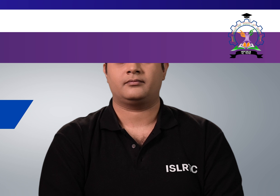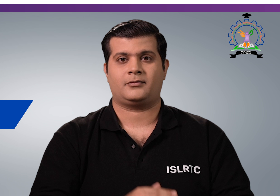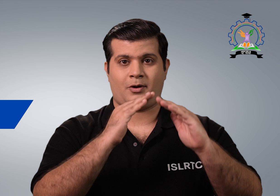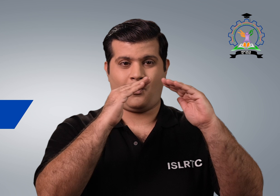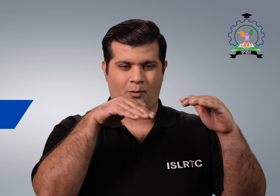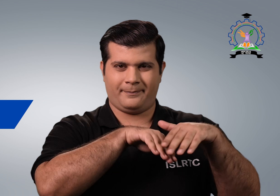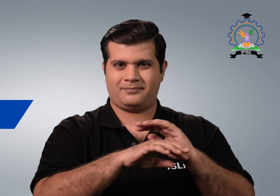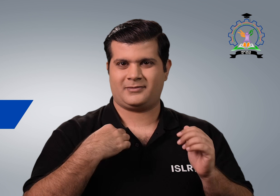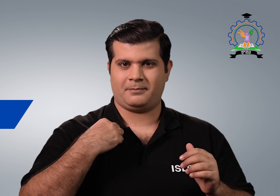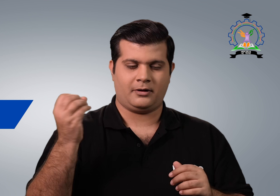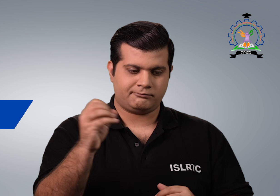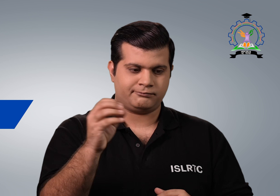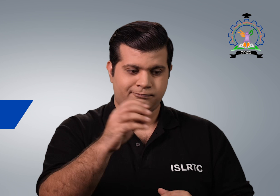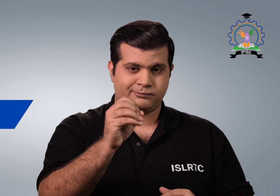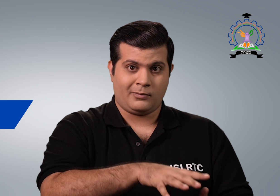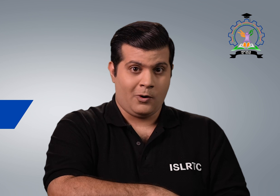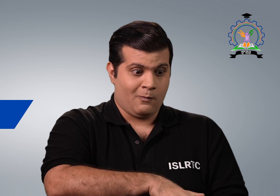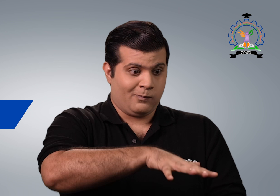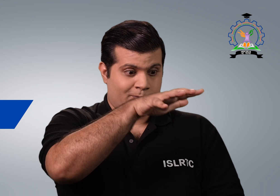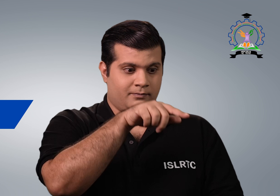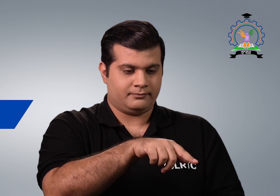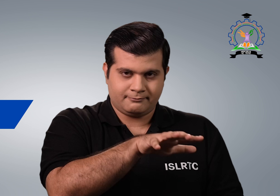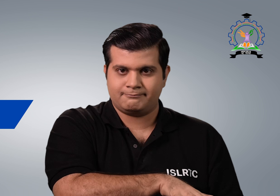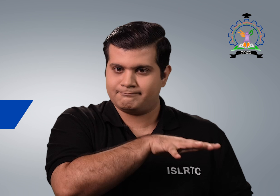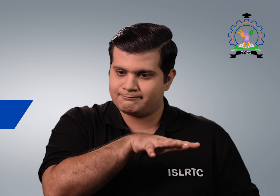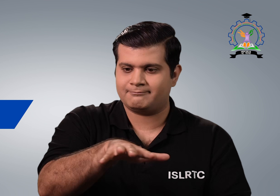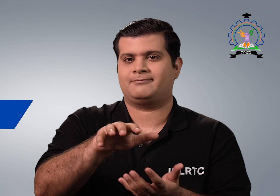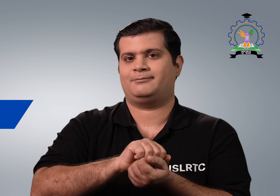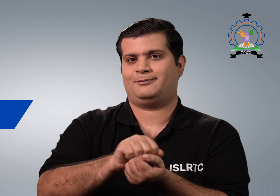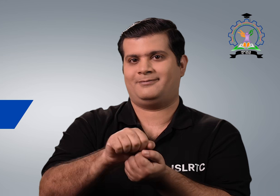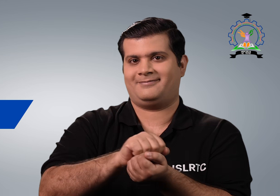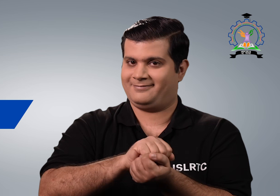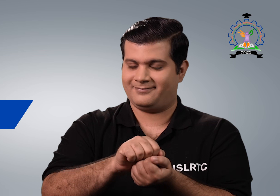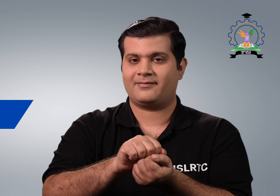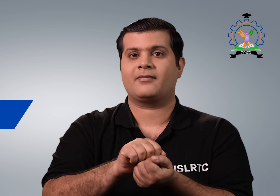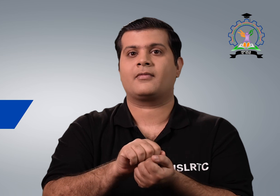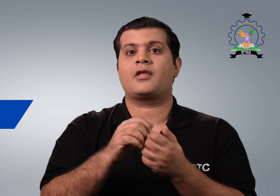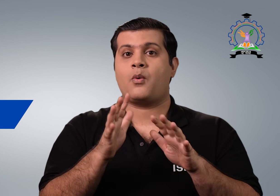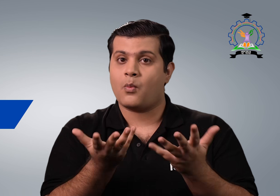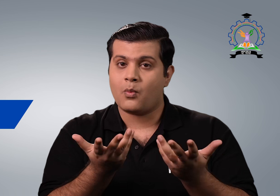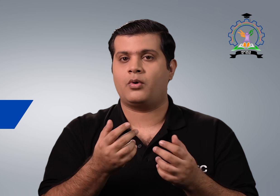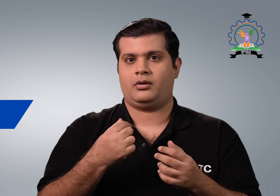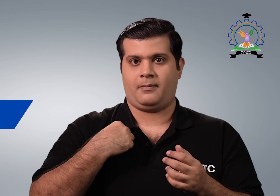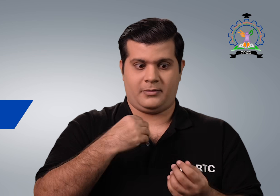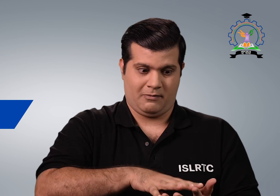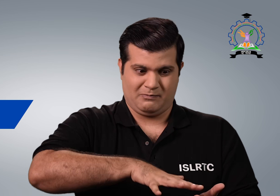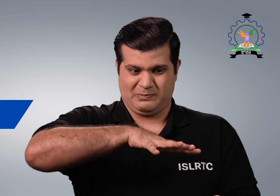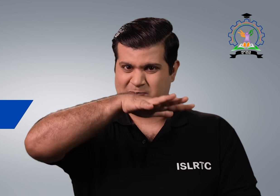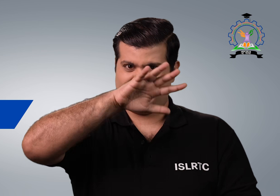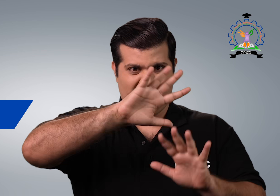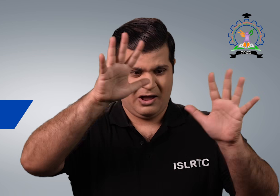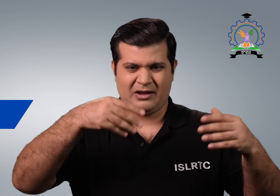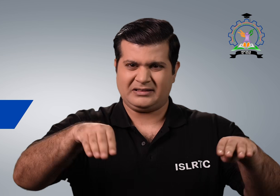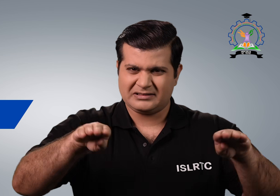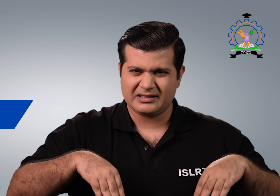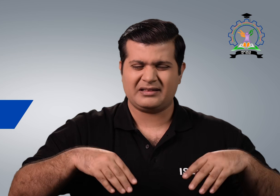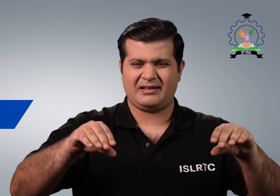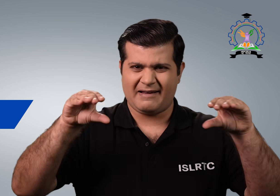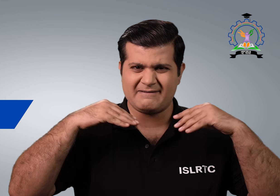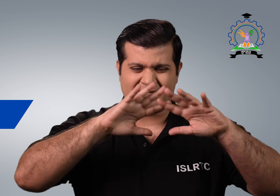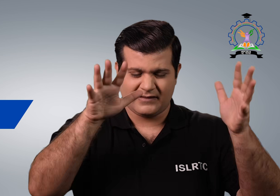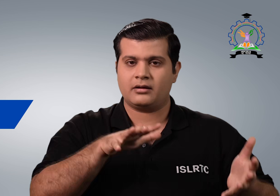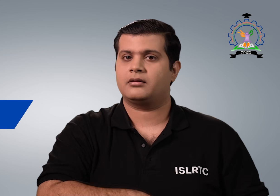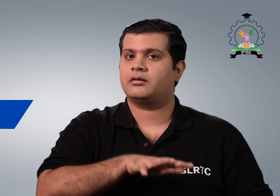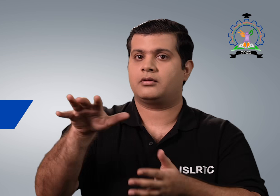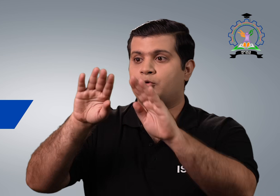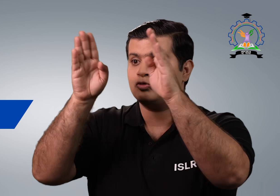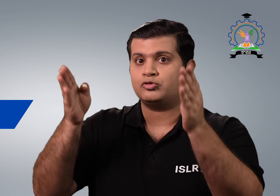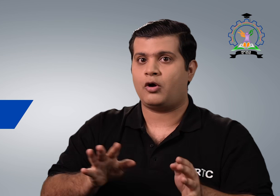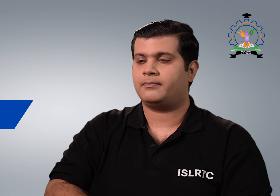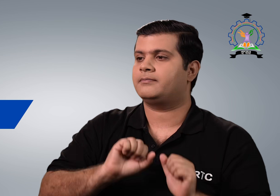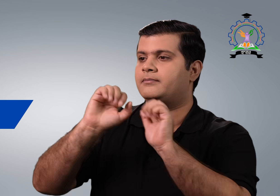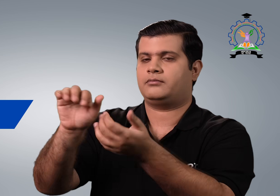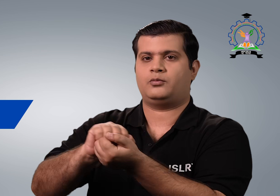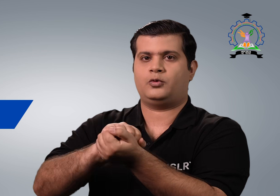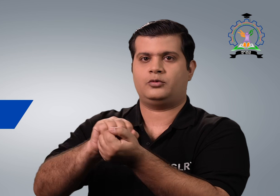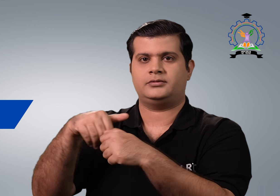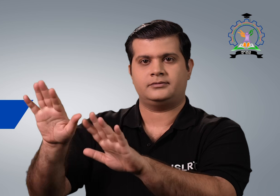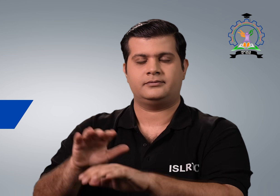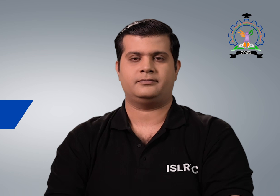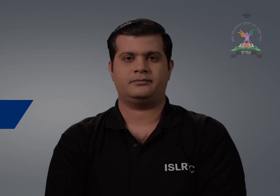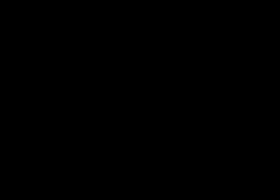In a house, laundry refers to the clothes that need to be washed. Laundry is also place where clothes, bedsheets, blankets etc are given for washing.